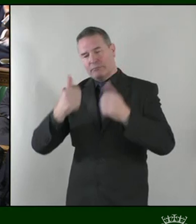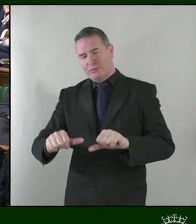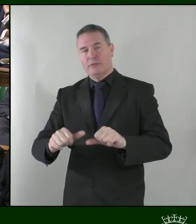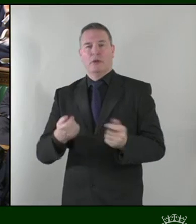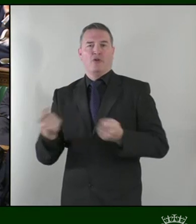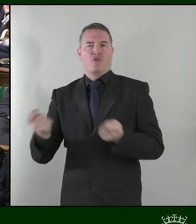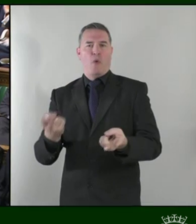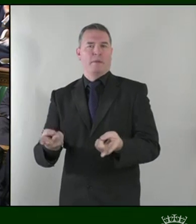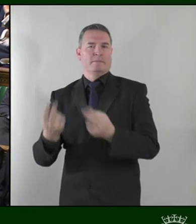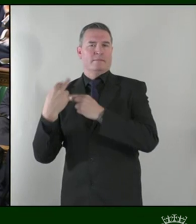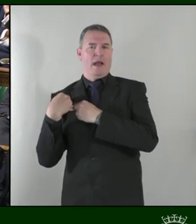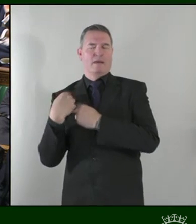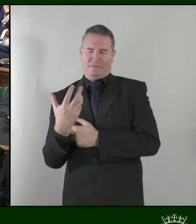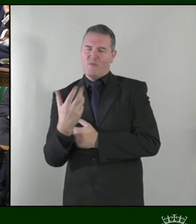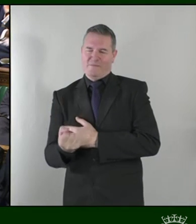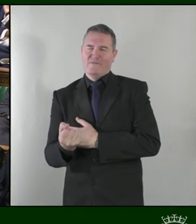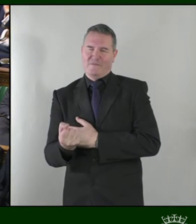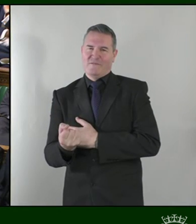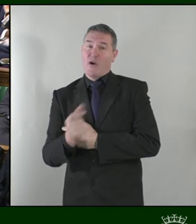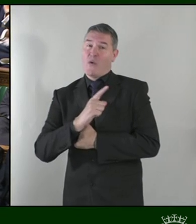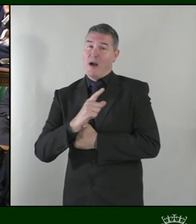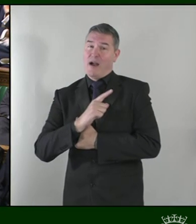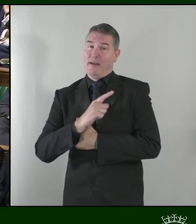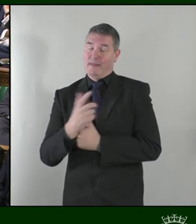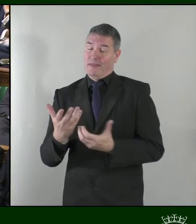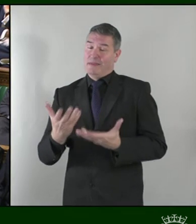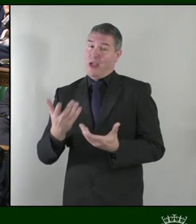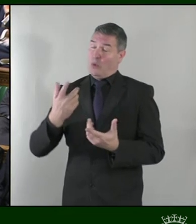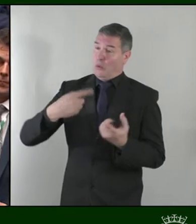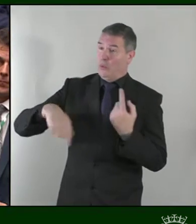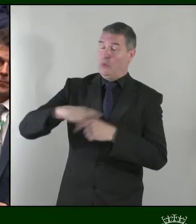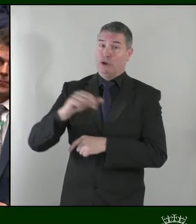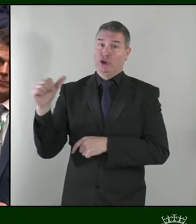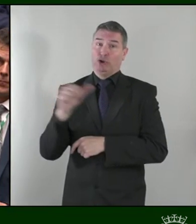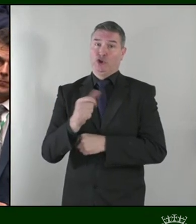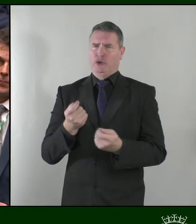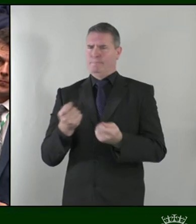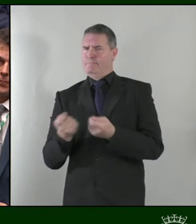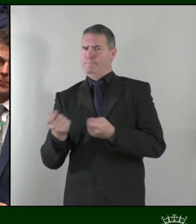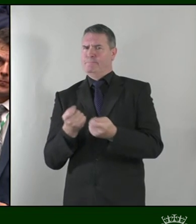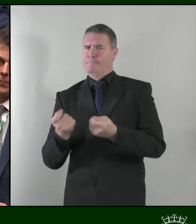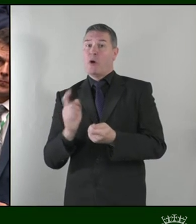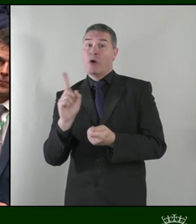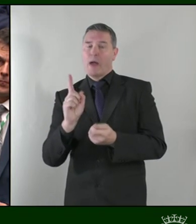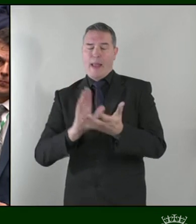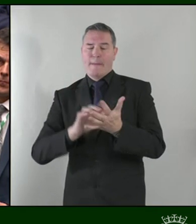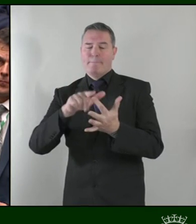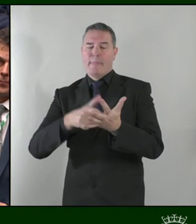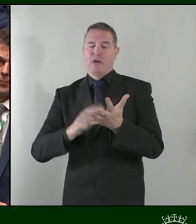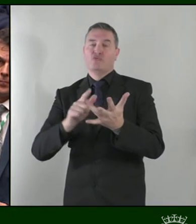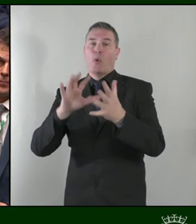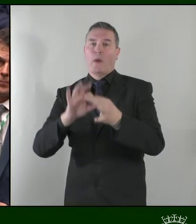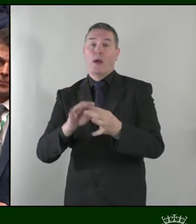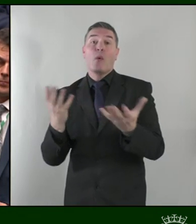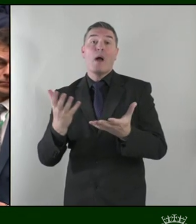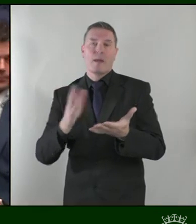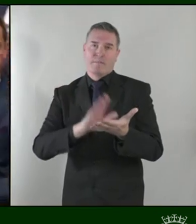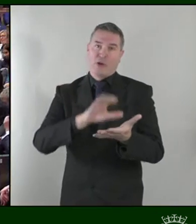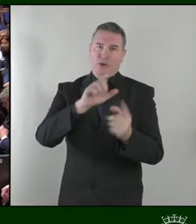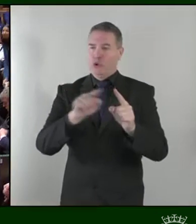Does the Prime Minister agree that now is the time for us to be the track for a Metrolink between Manchester and Bolton?